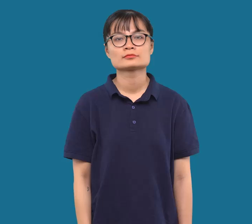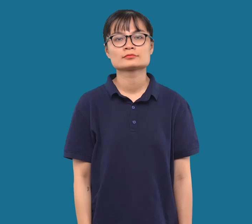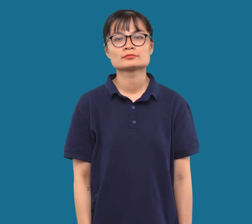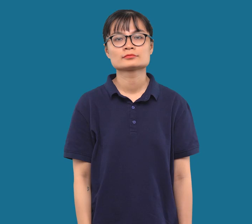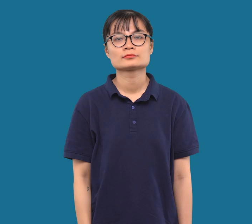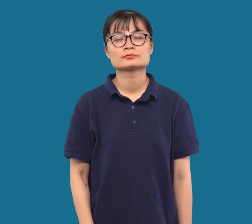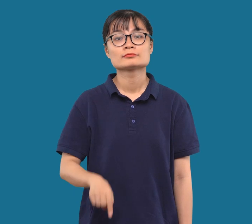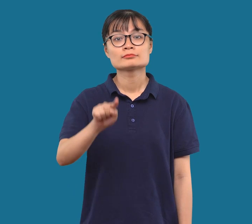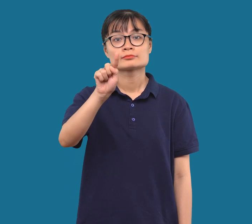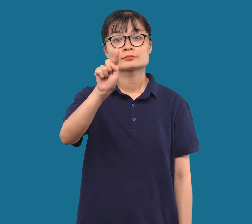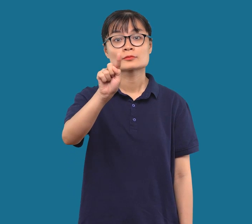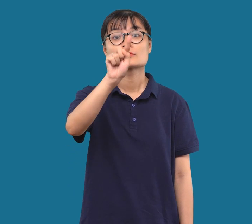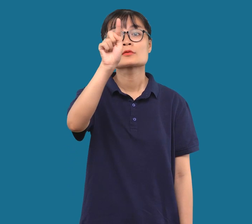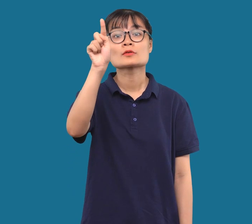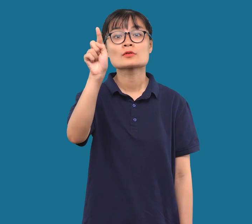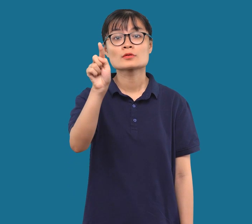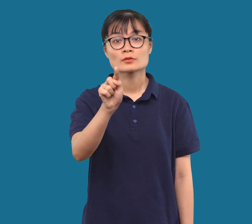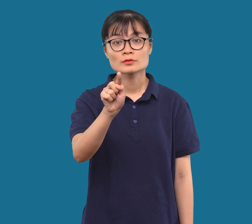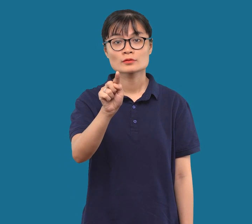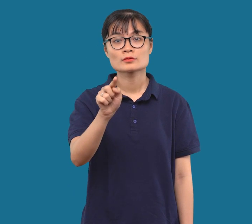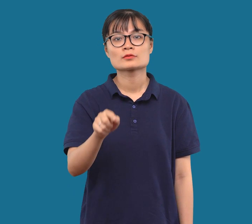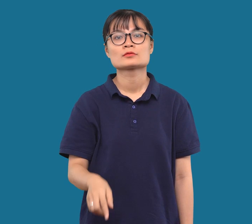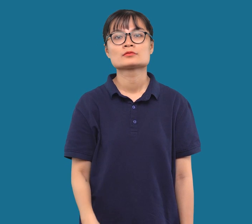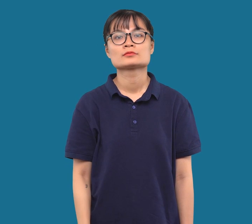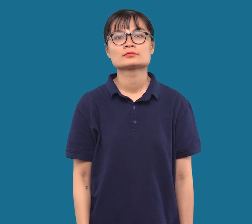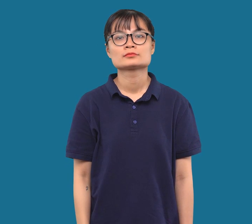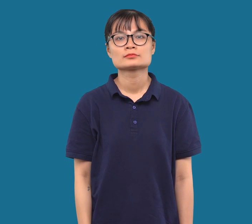dấu hỏi